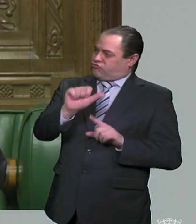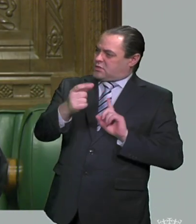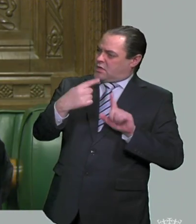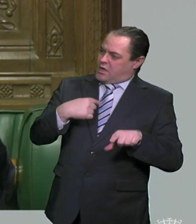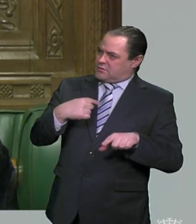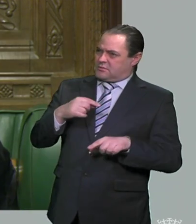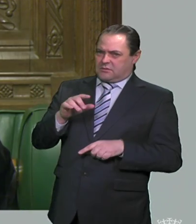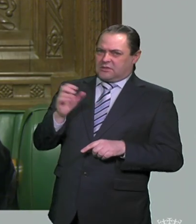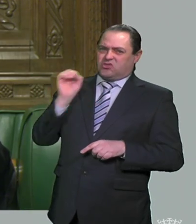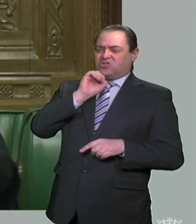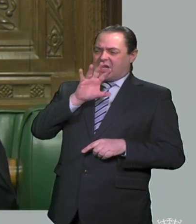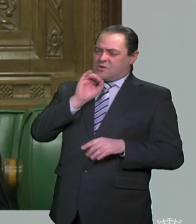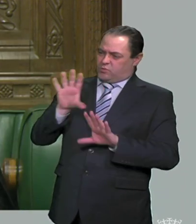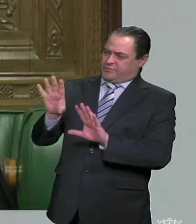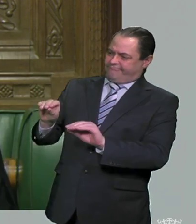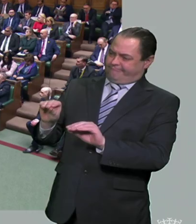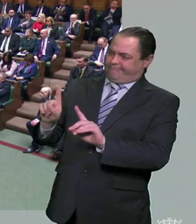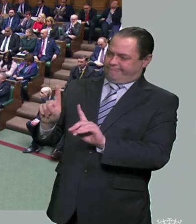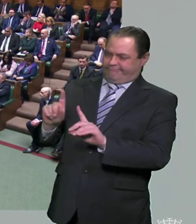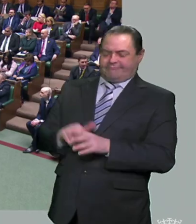Shouting from up there is not helping anybody.